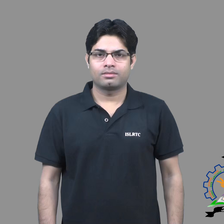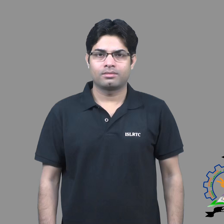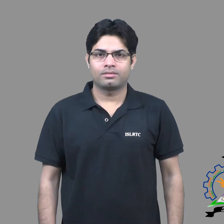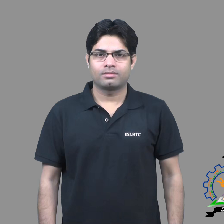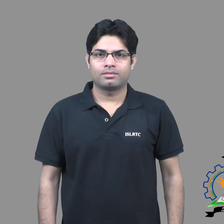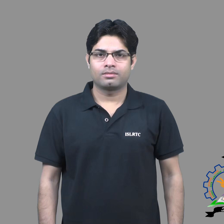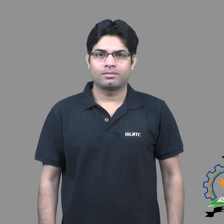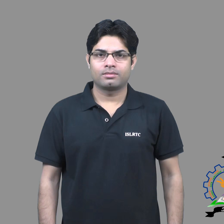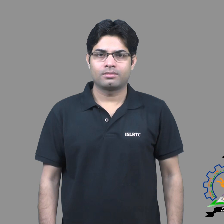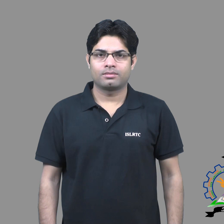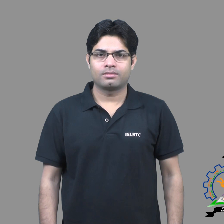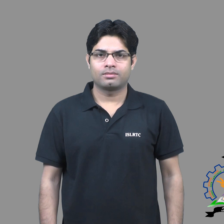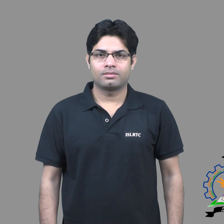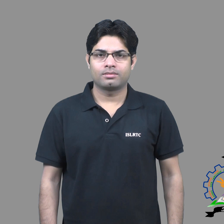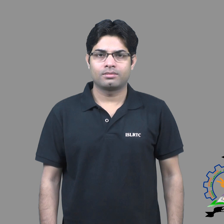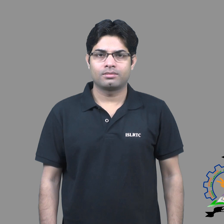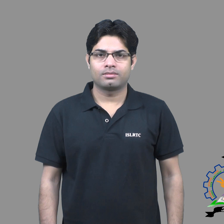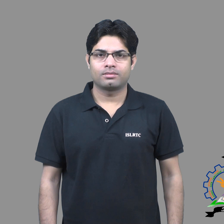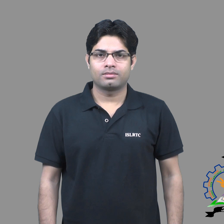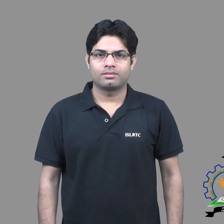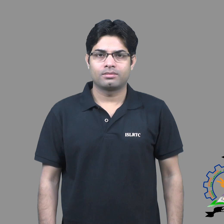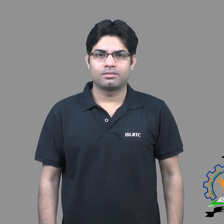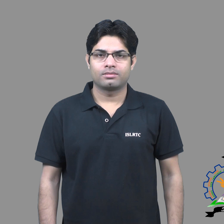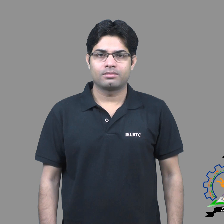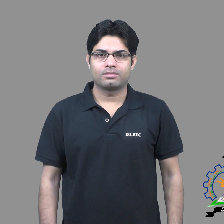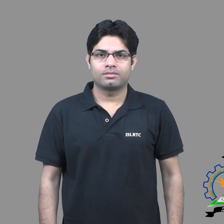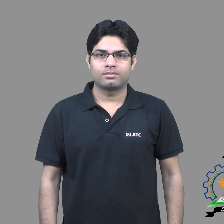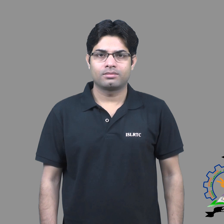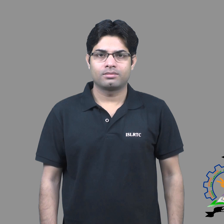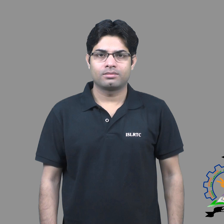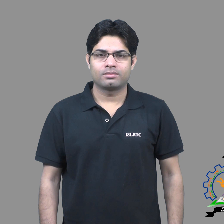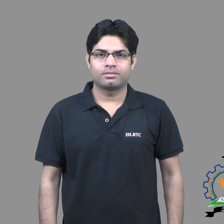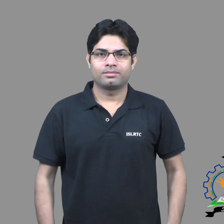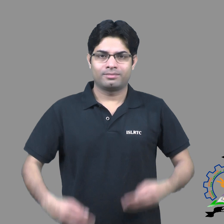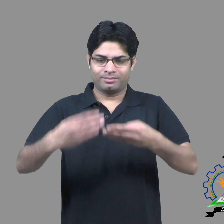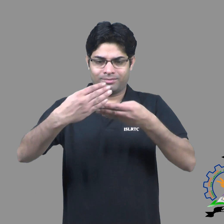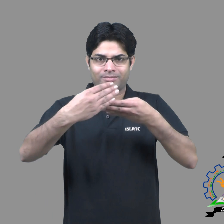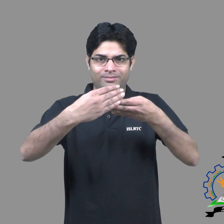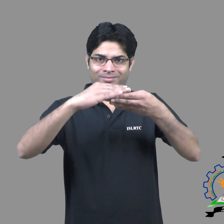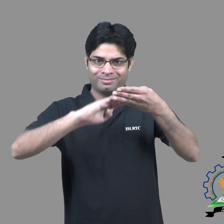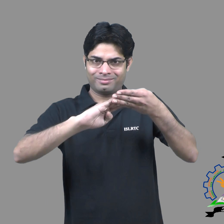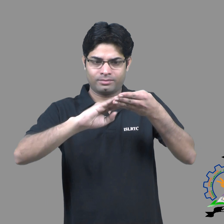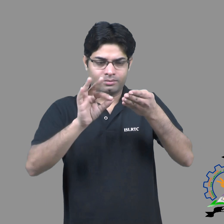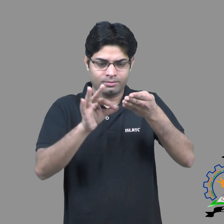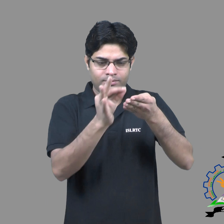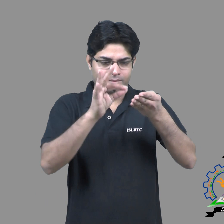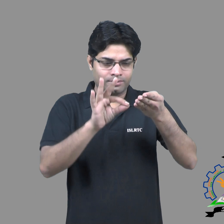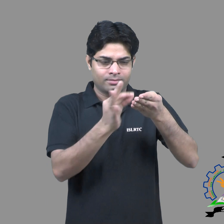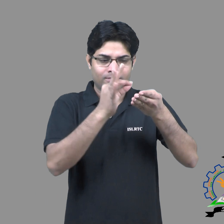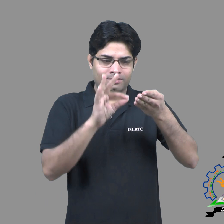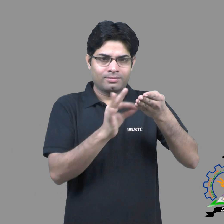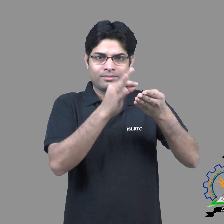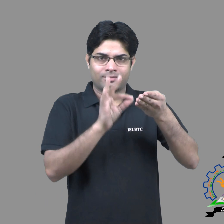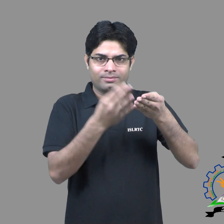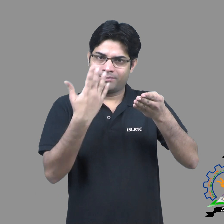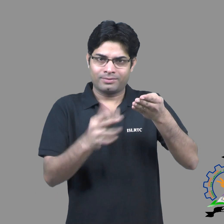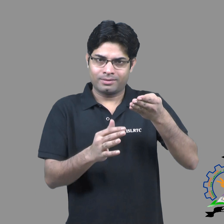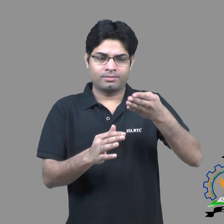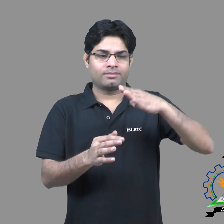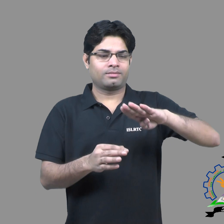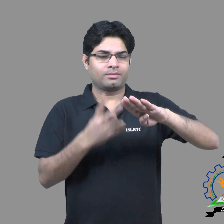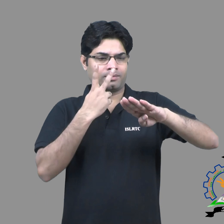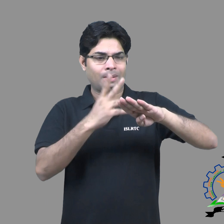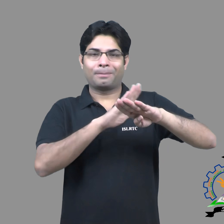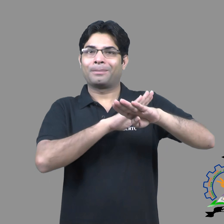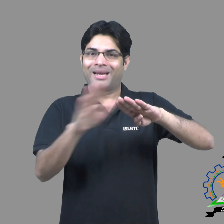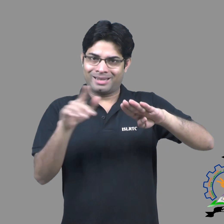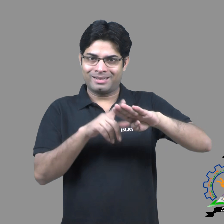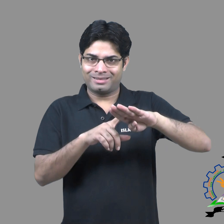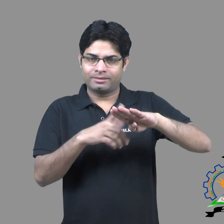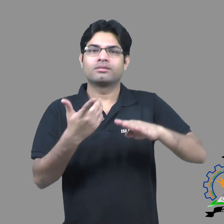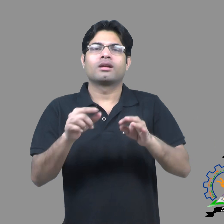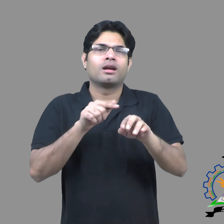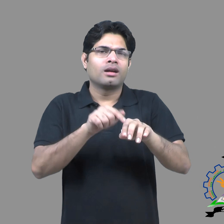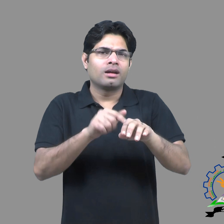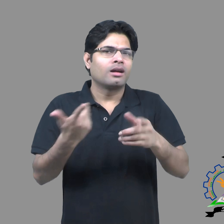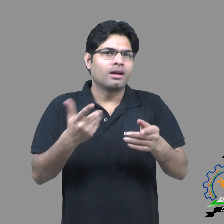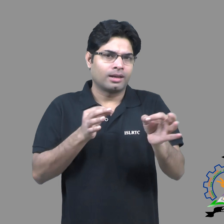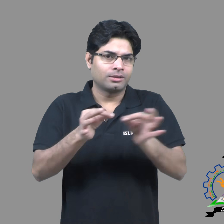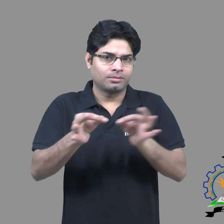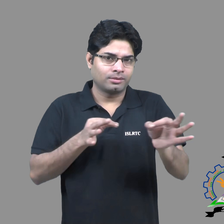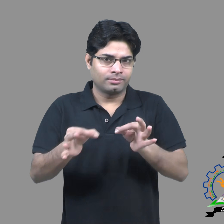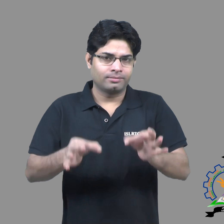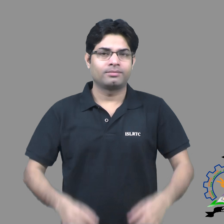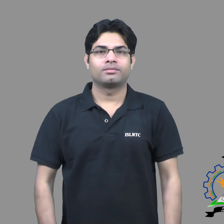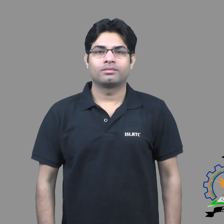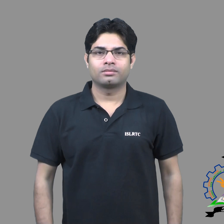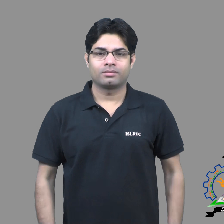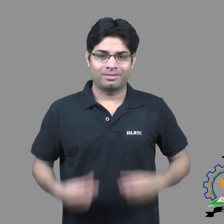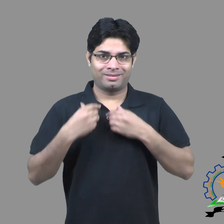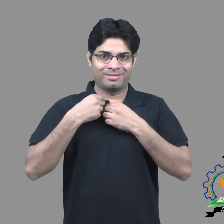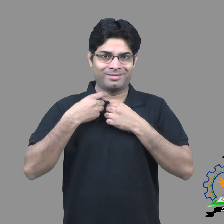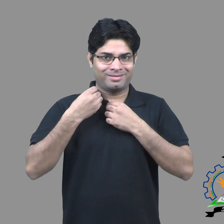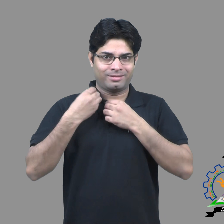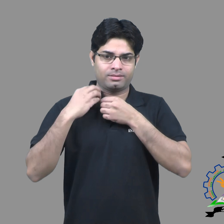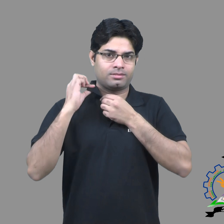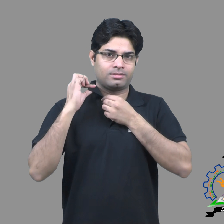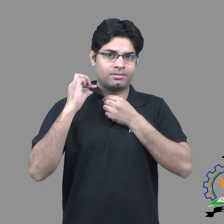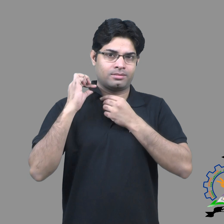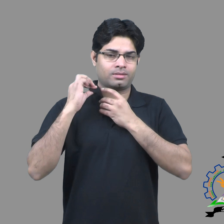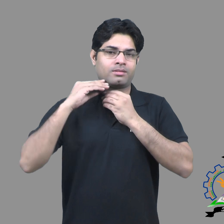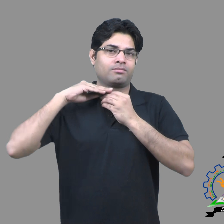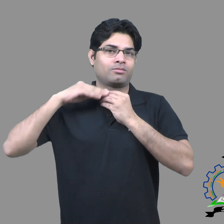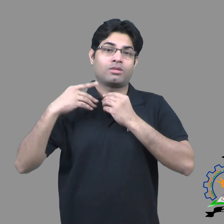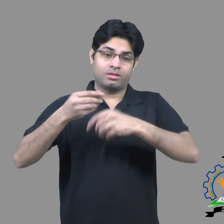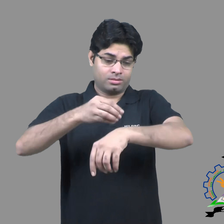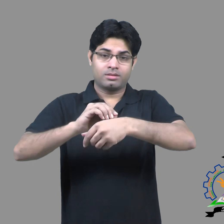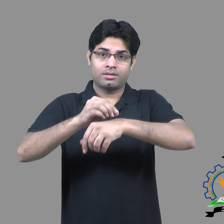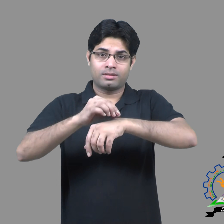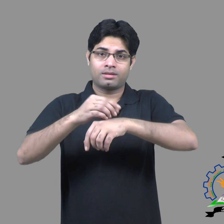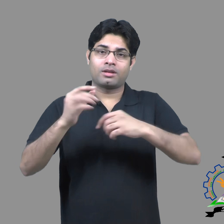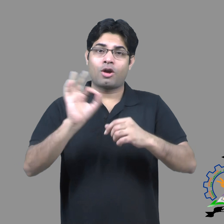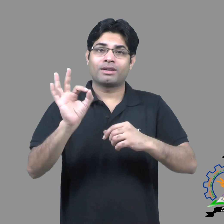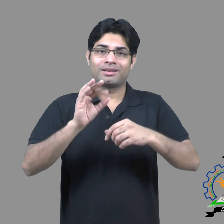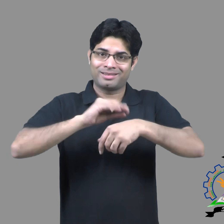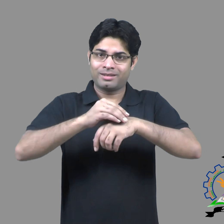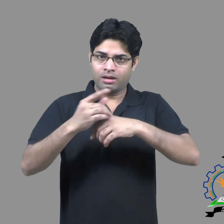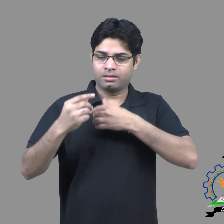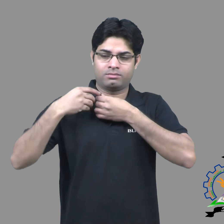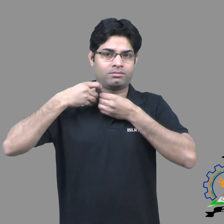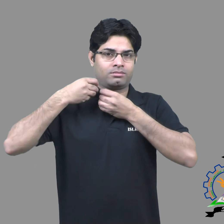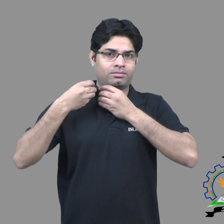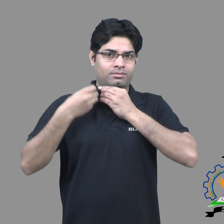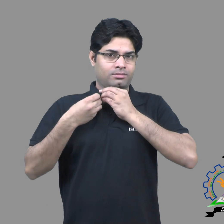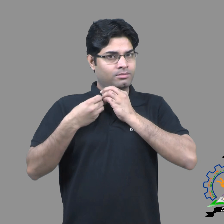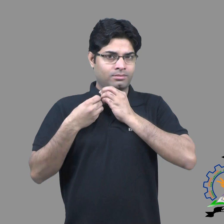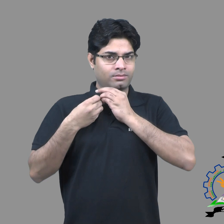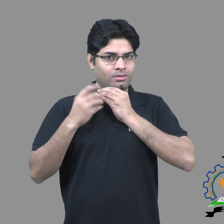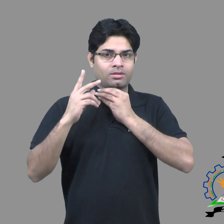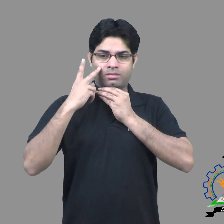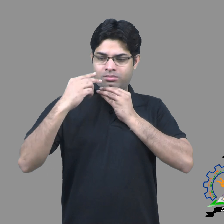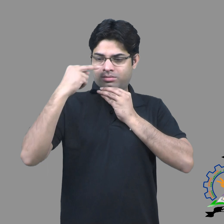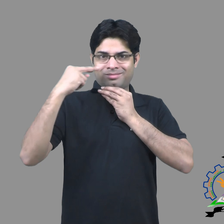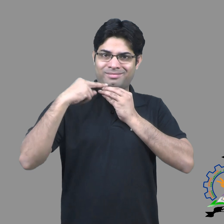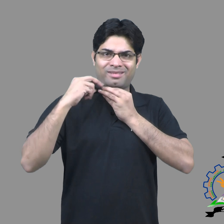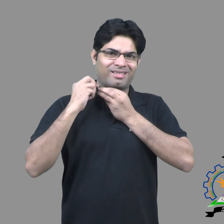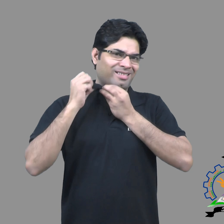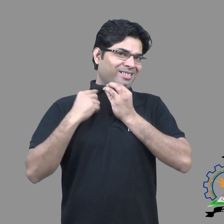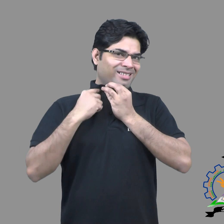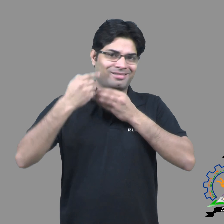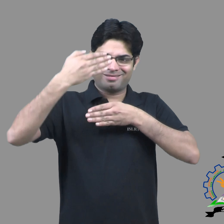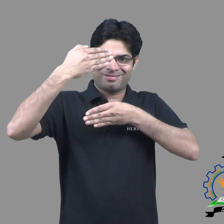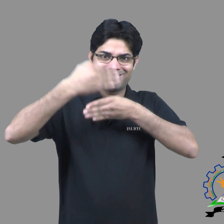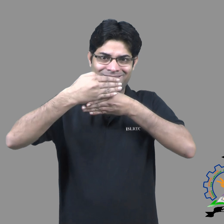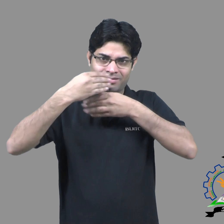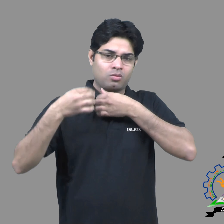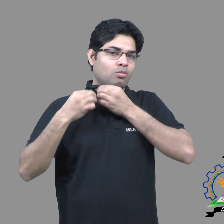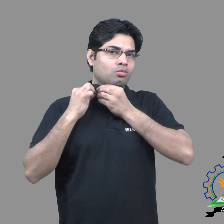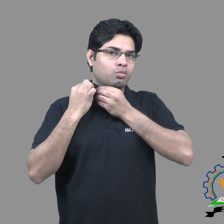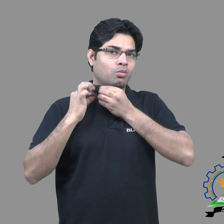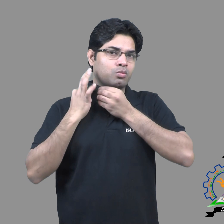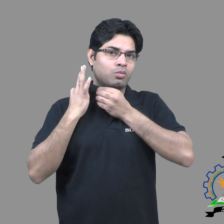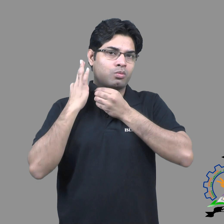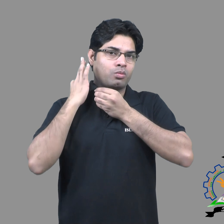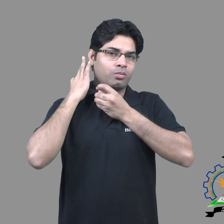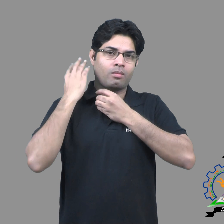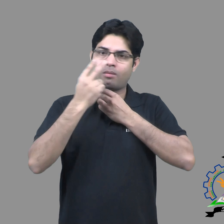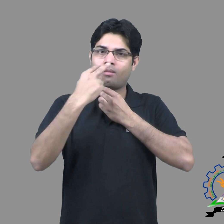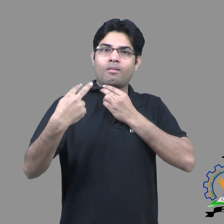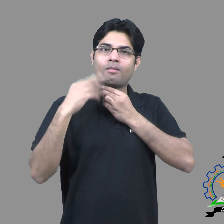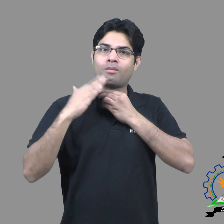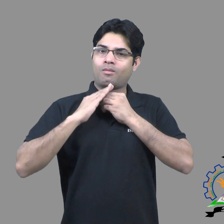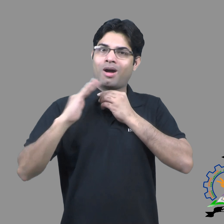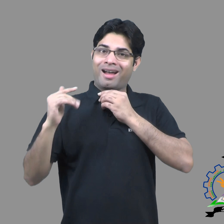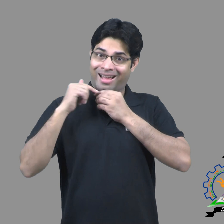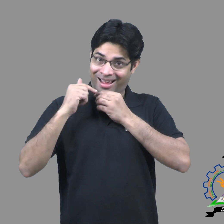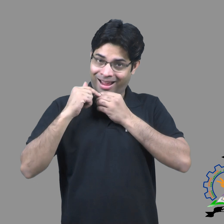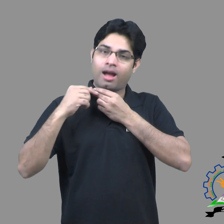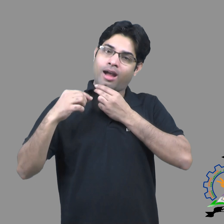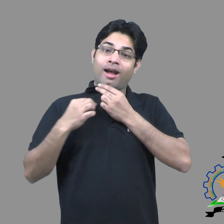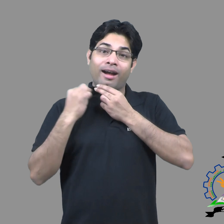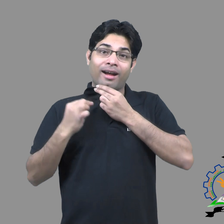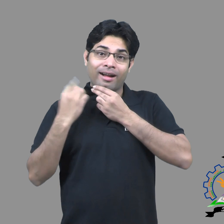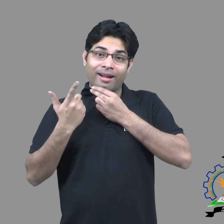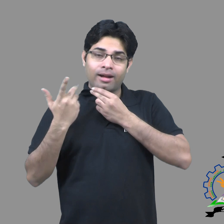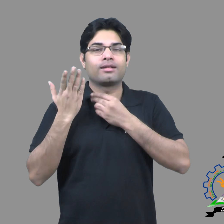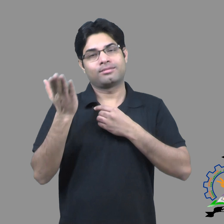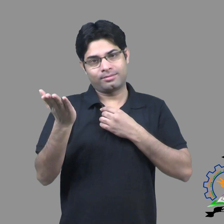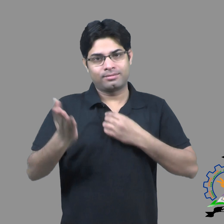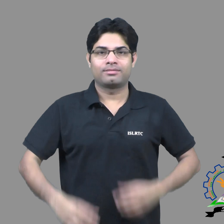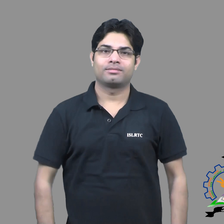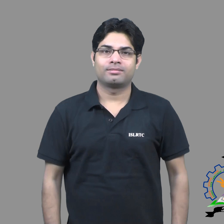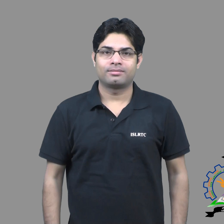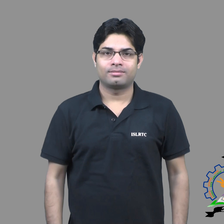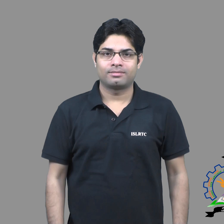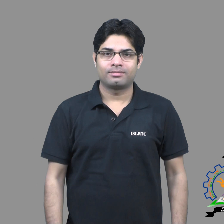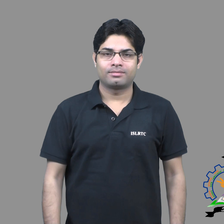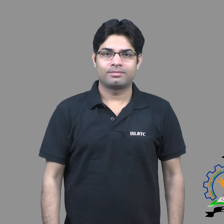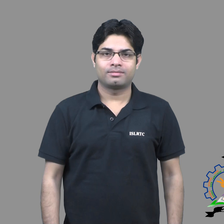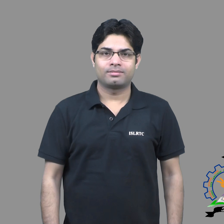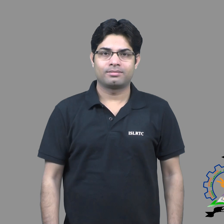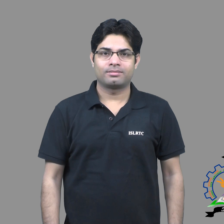Hemming Stitch